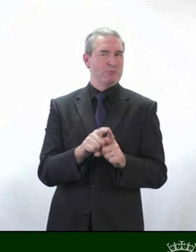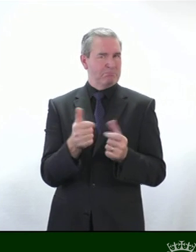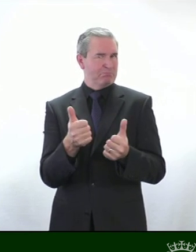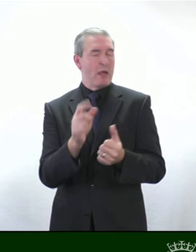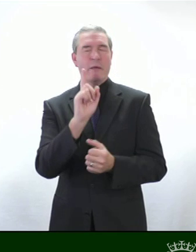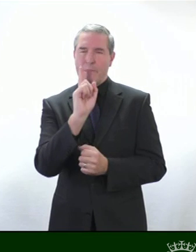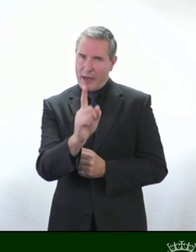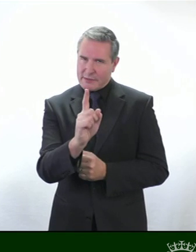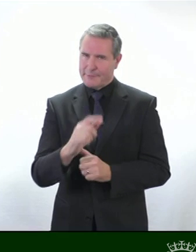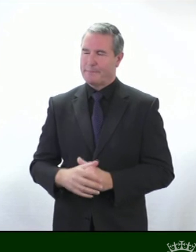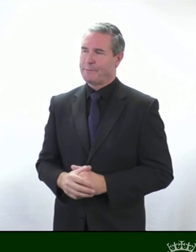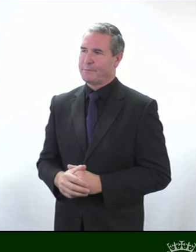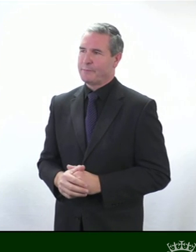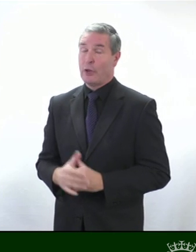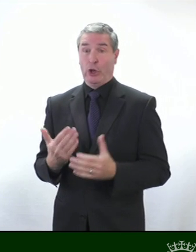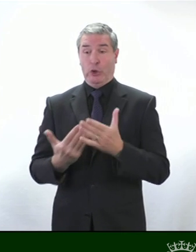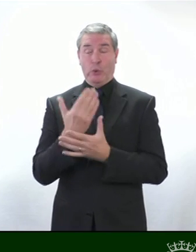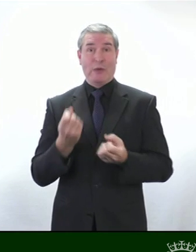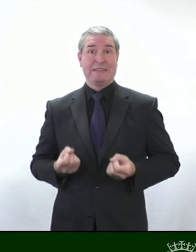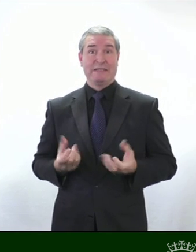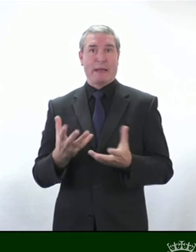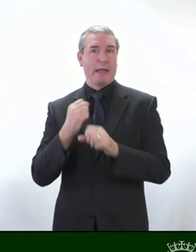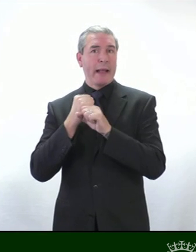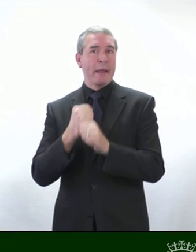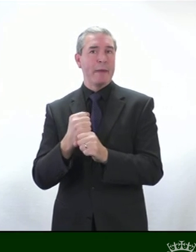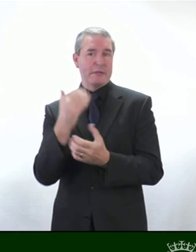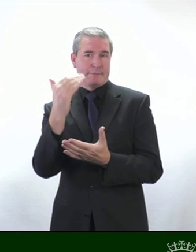However, in the light of the new spending commitments, can my right hon.